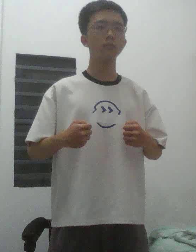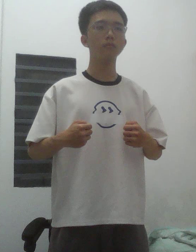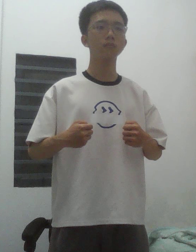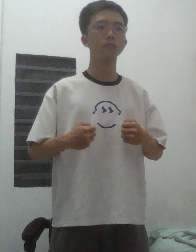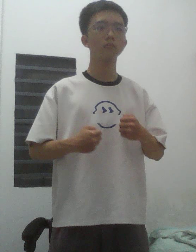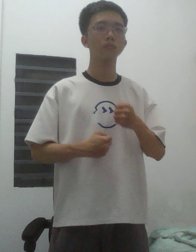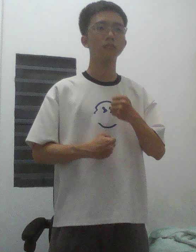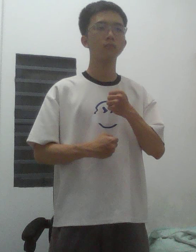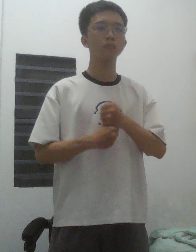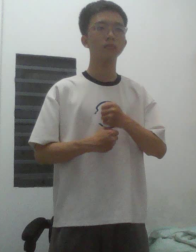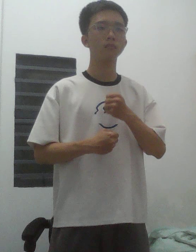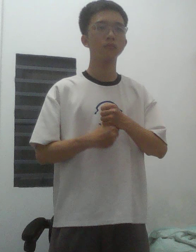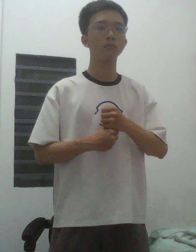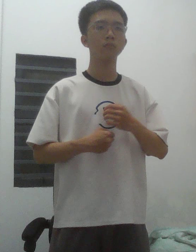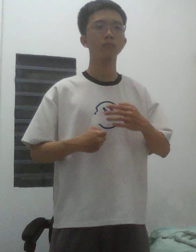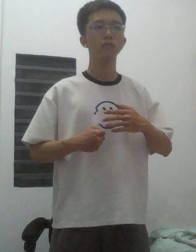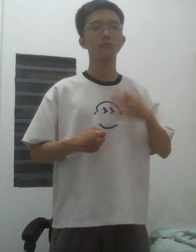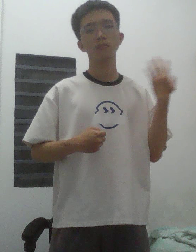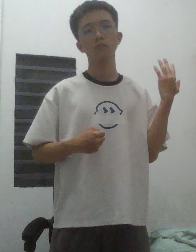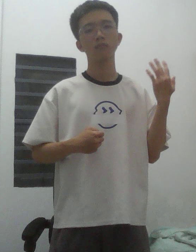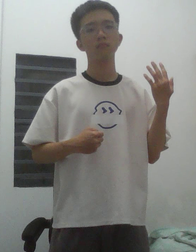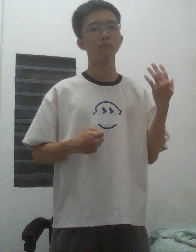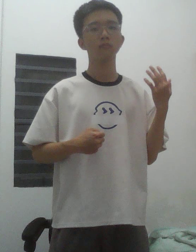that nghiep